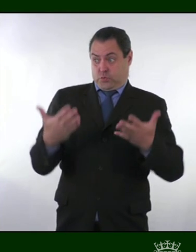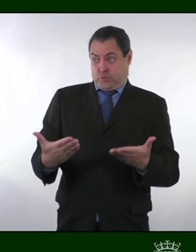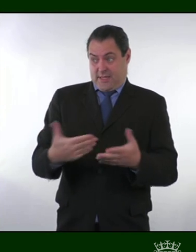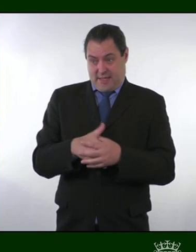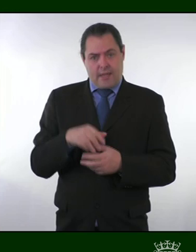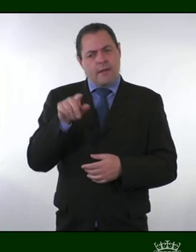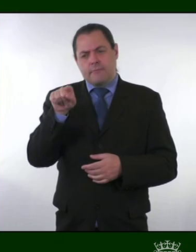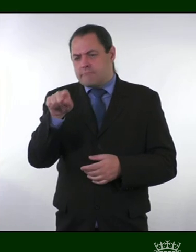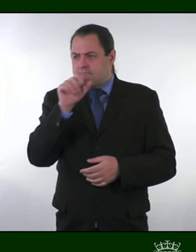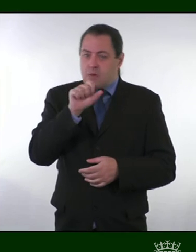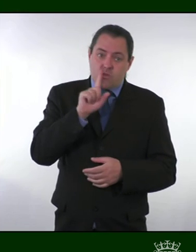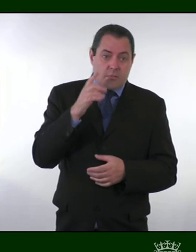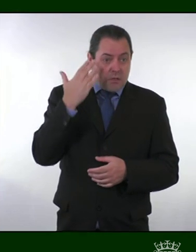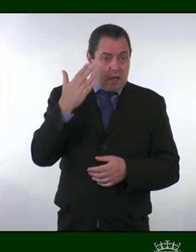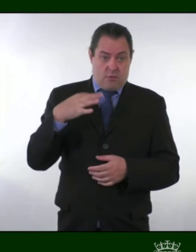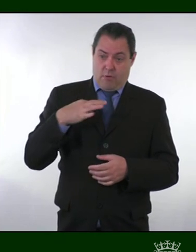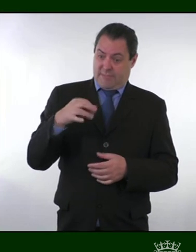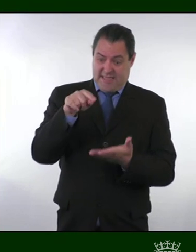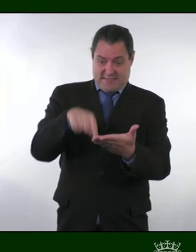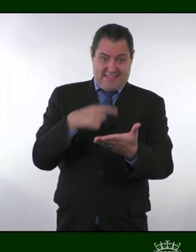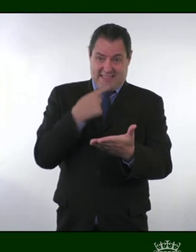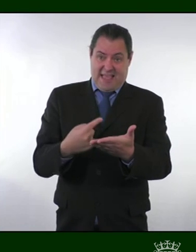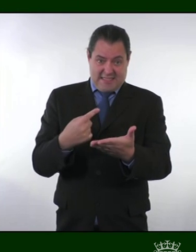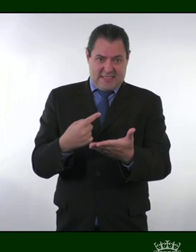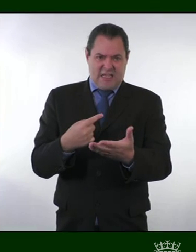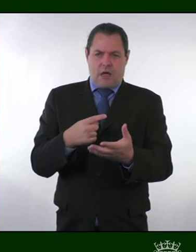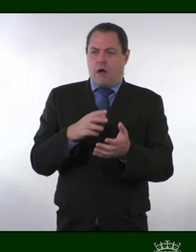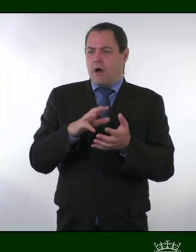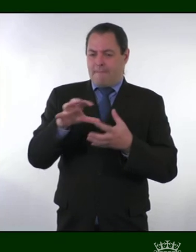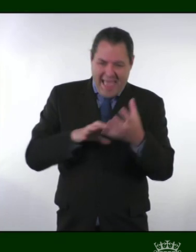He or she said— I am speaking for you, because this is what was said by his own MPs.